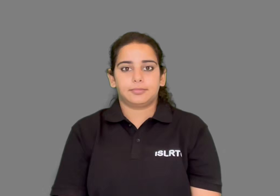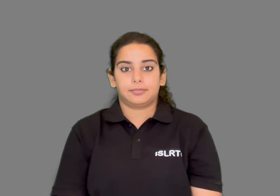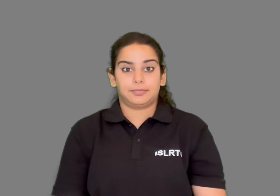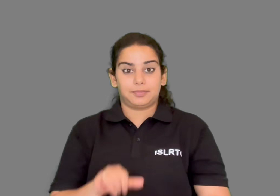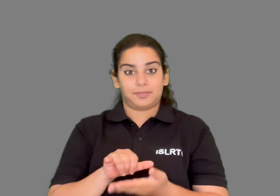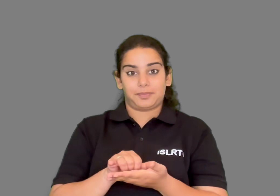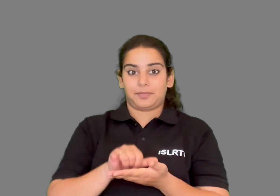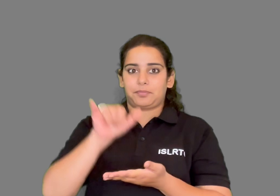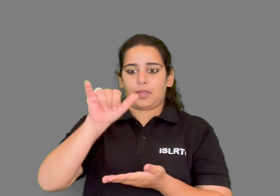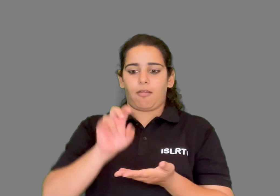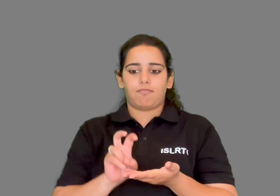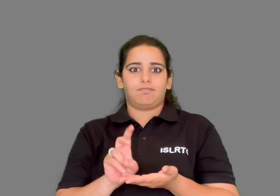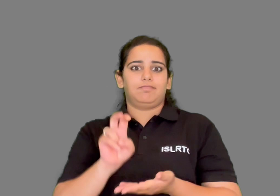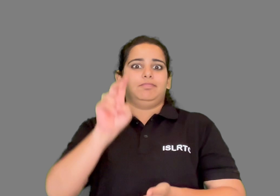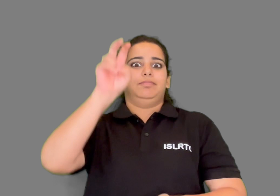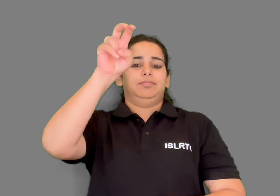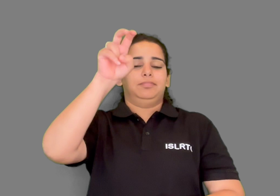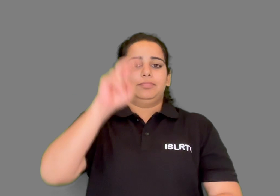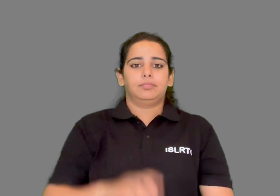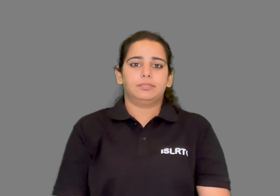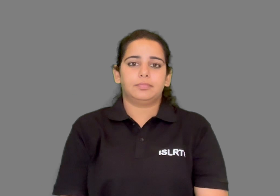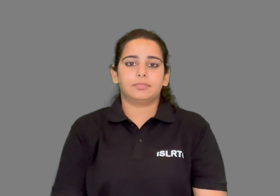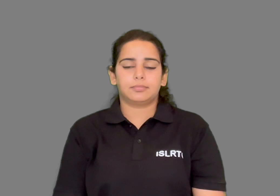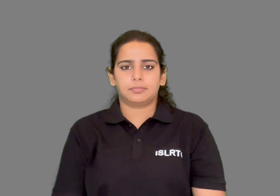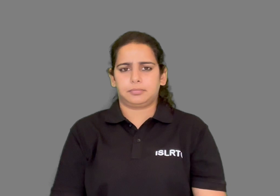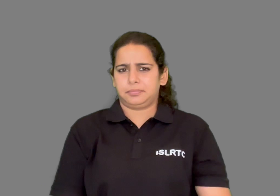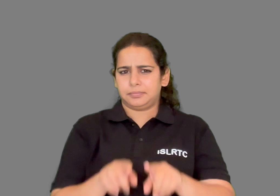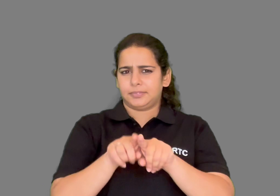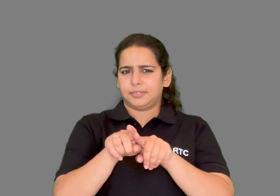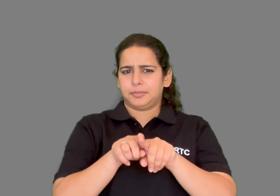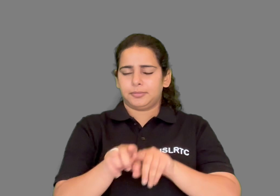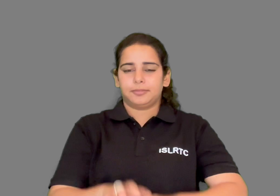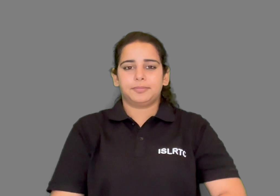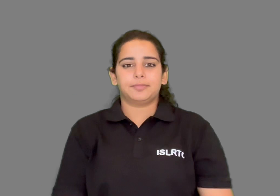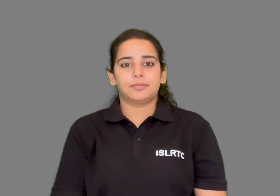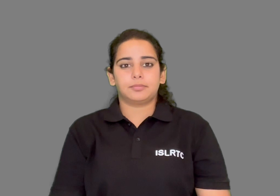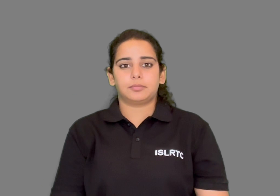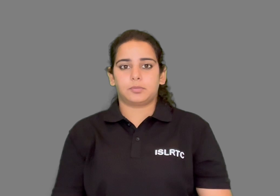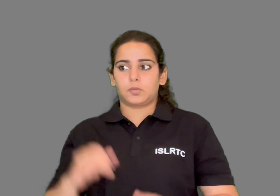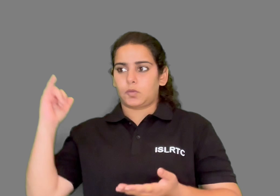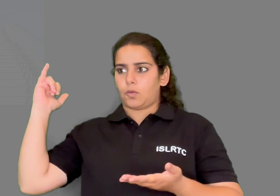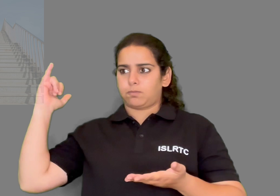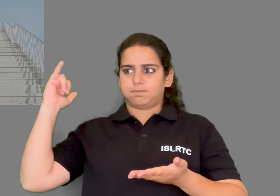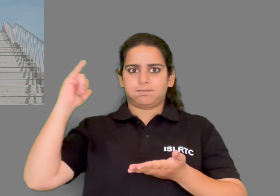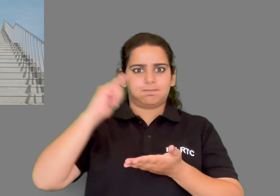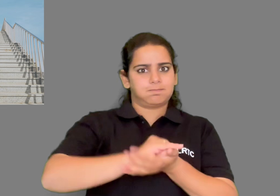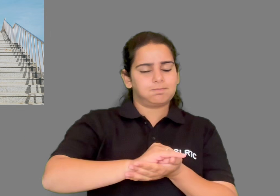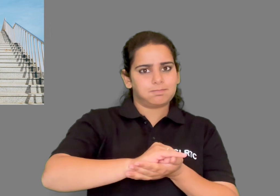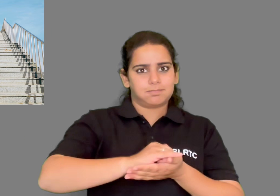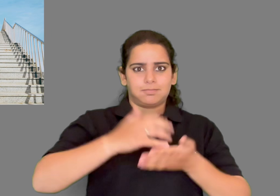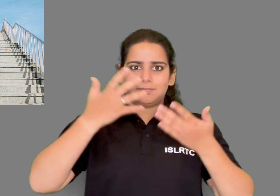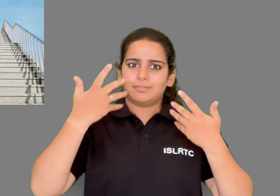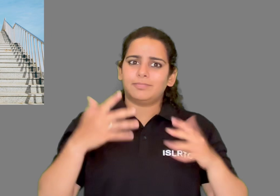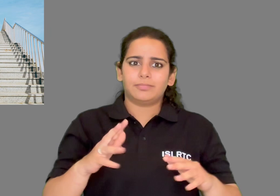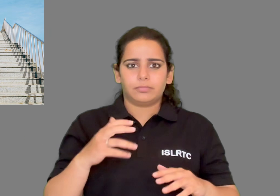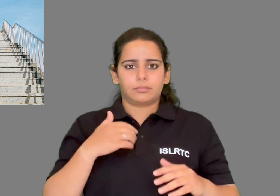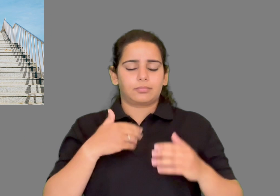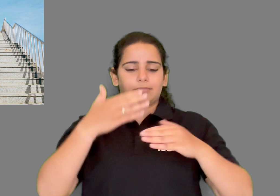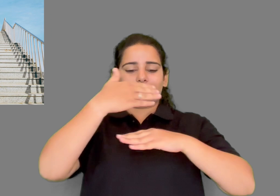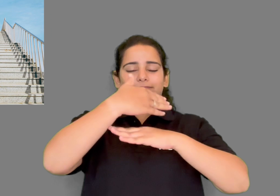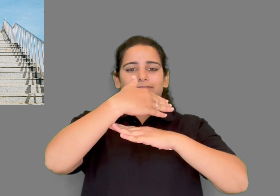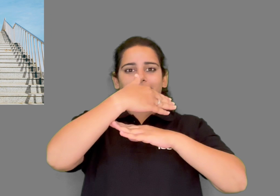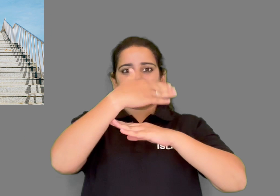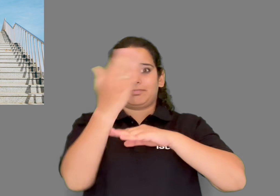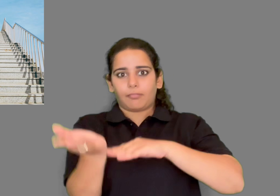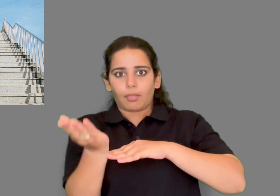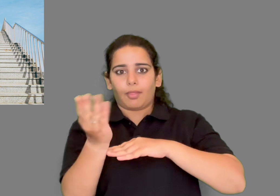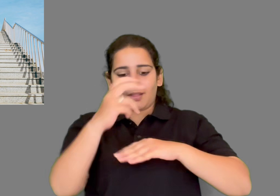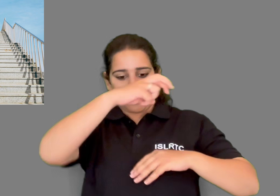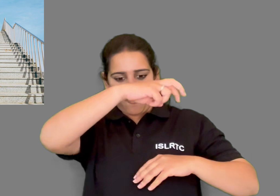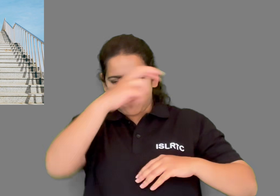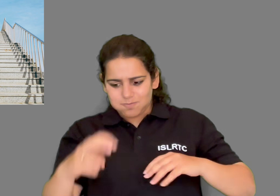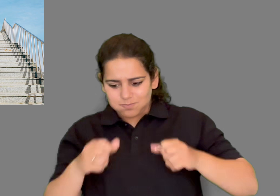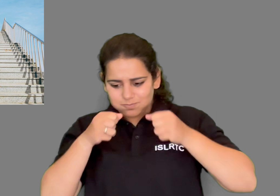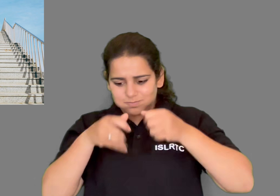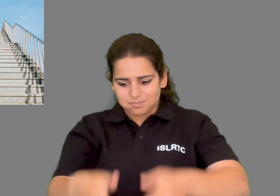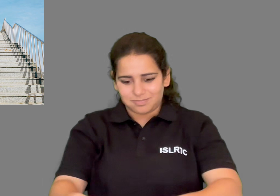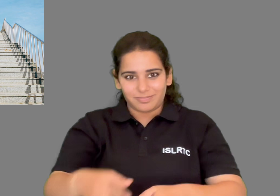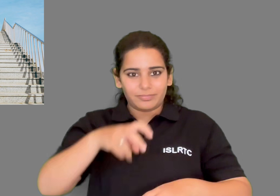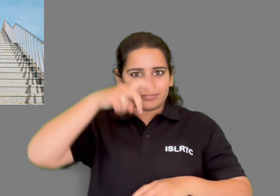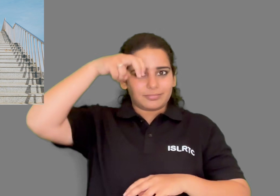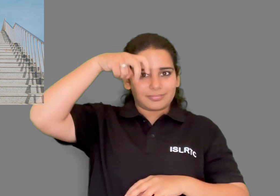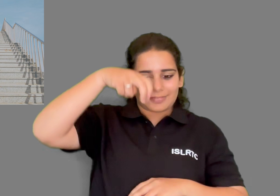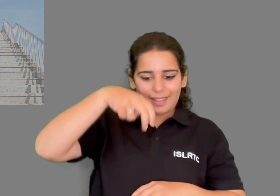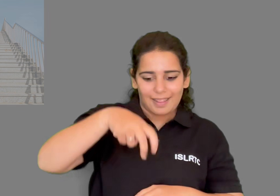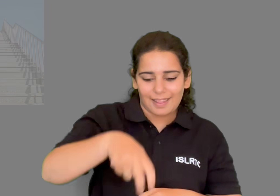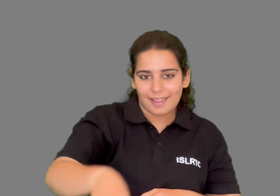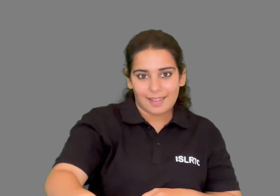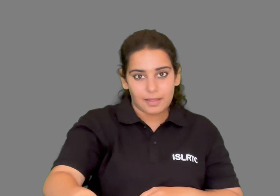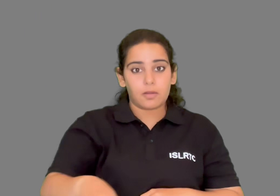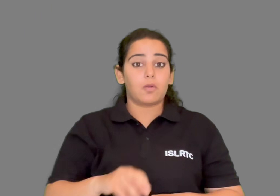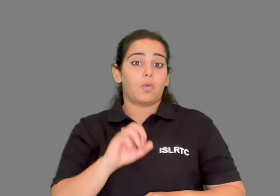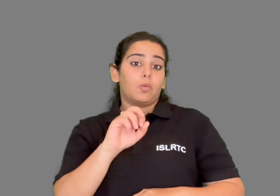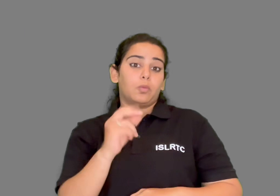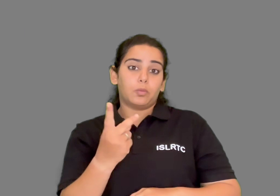Flight of stairs A flight of stairs is also known as a stairwell just stair or staircase